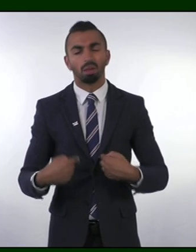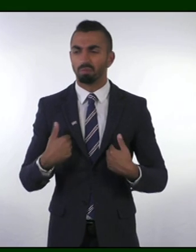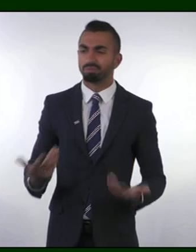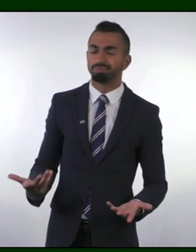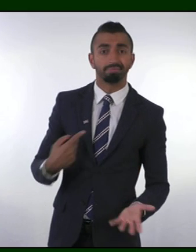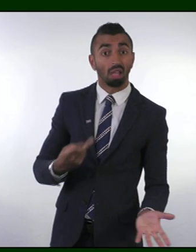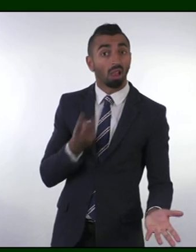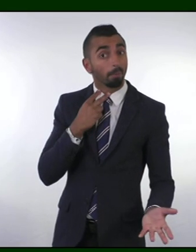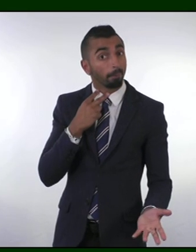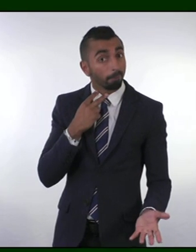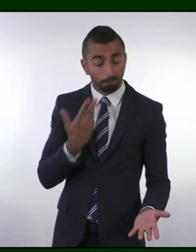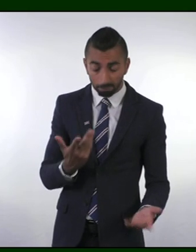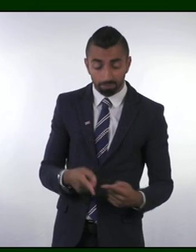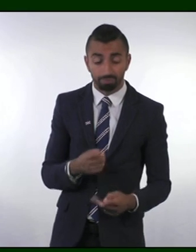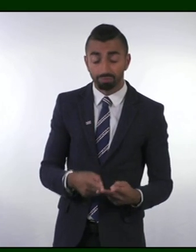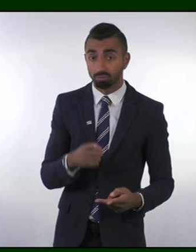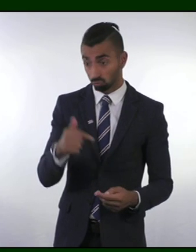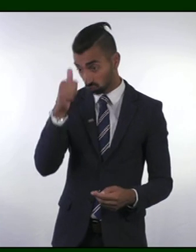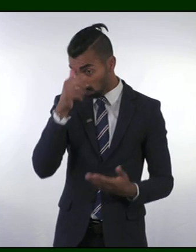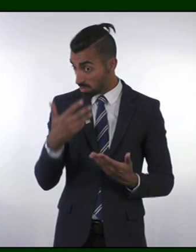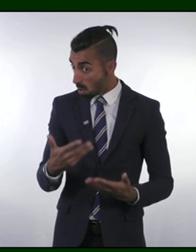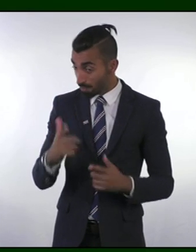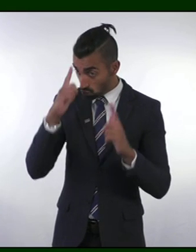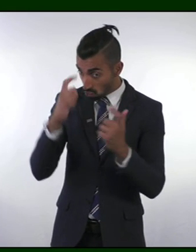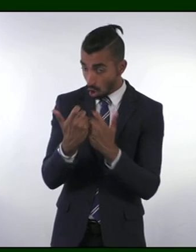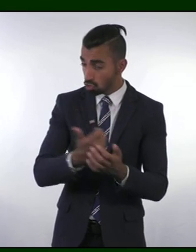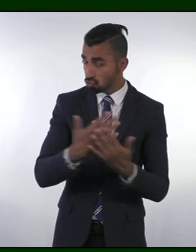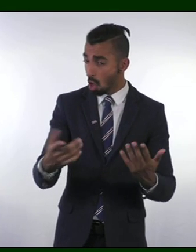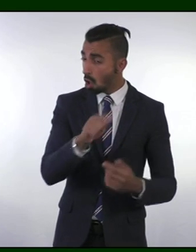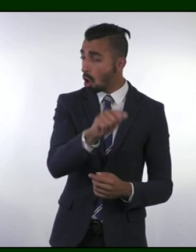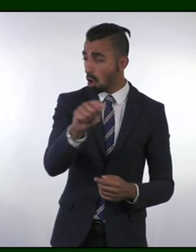Further education colleges are in deep trouble, and they need help now.